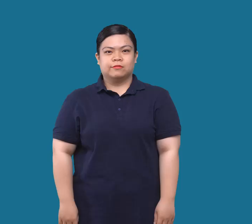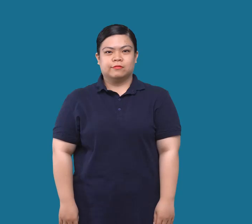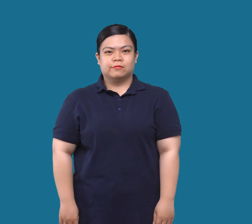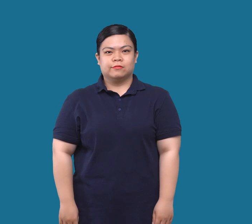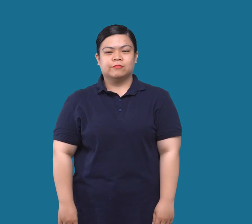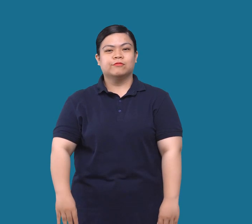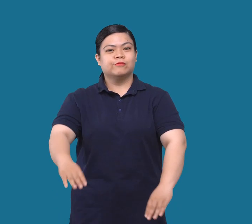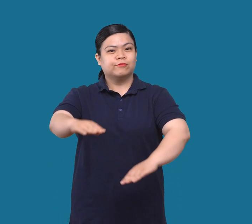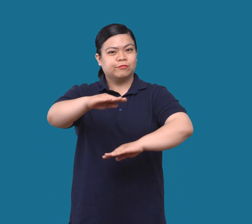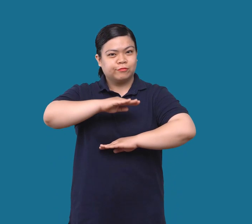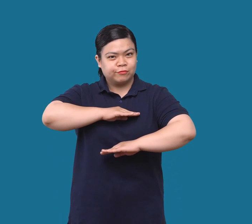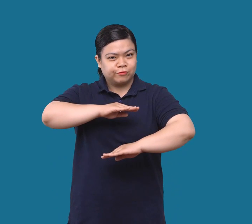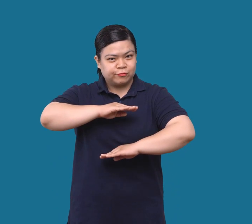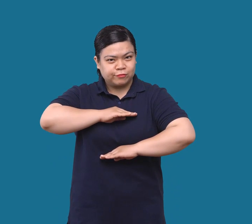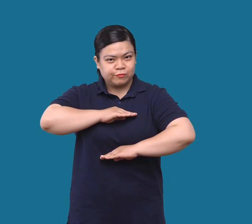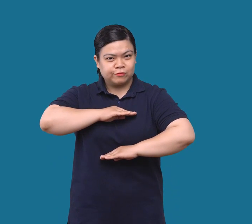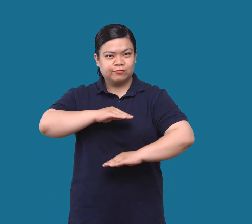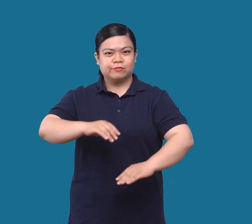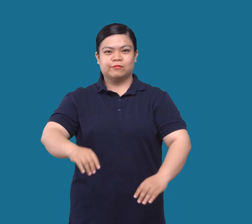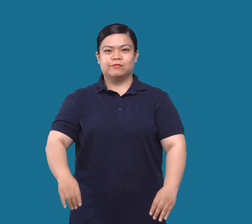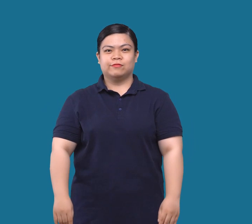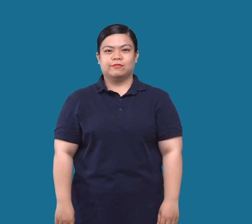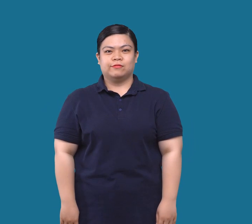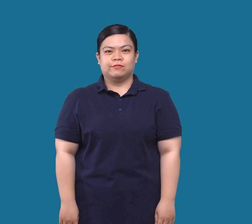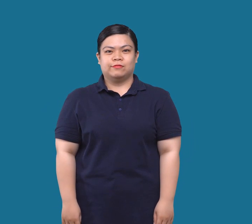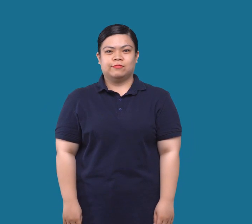quà